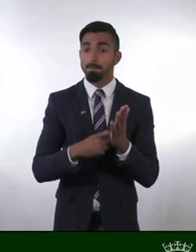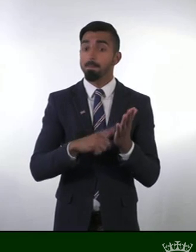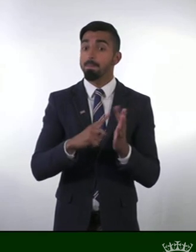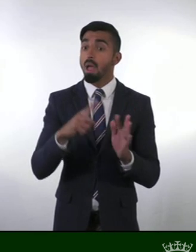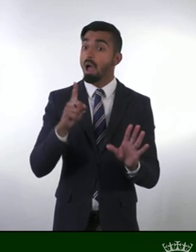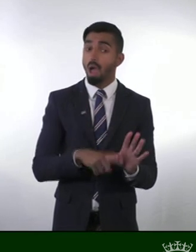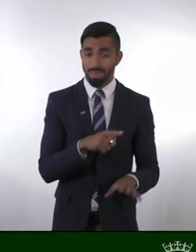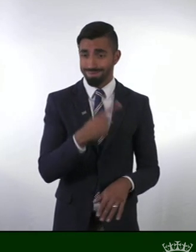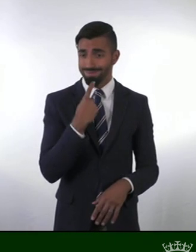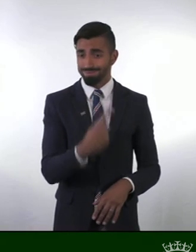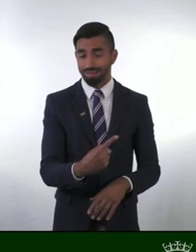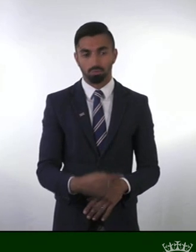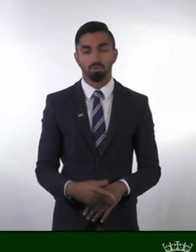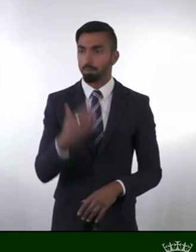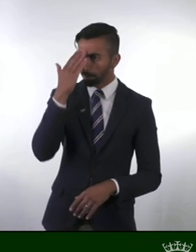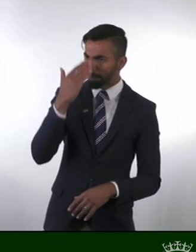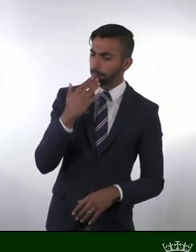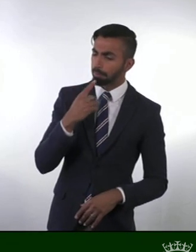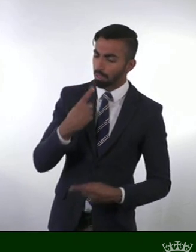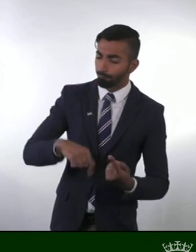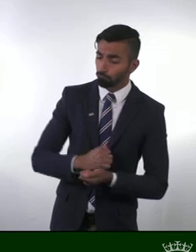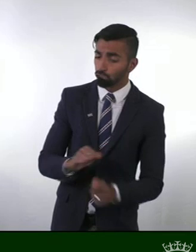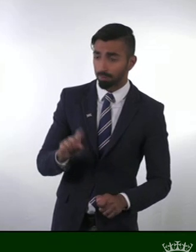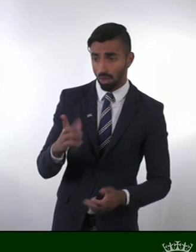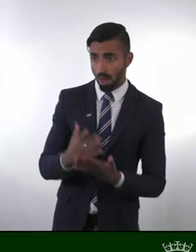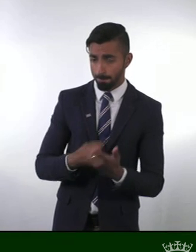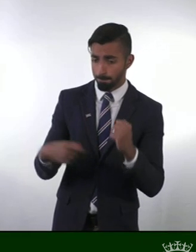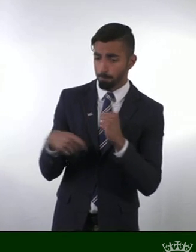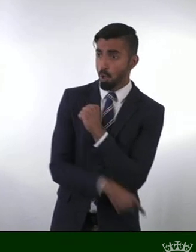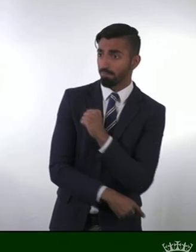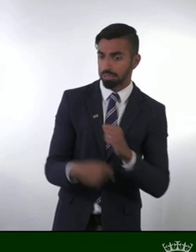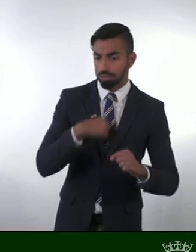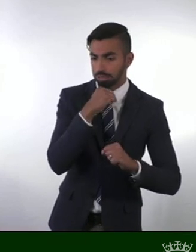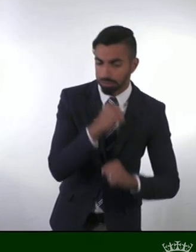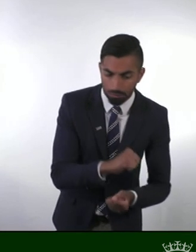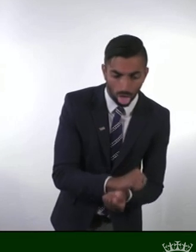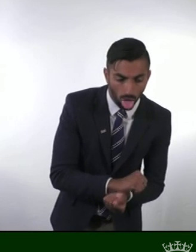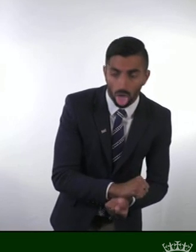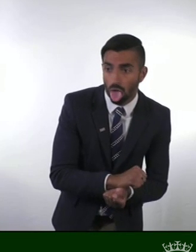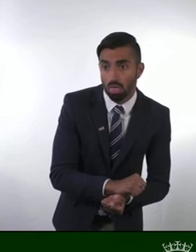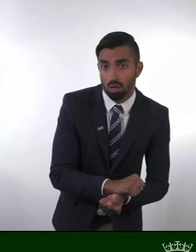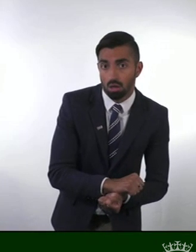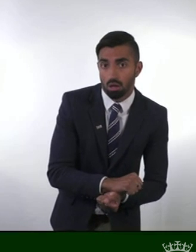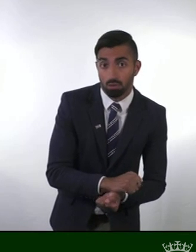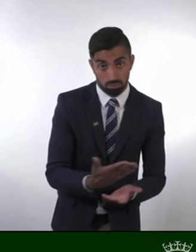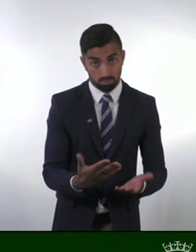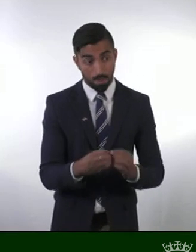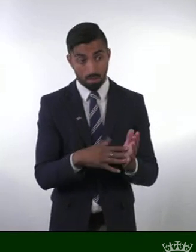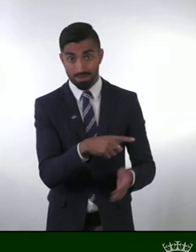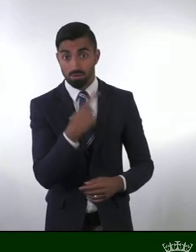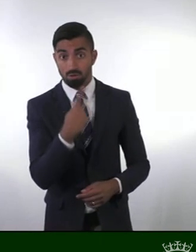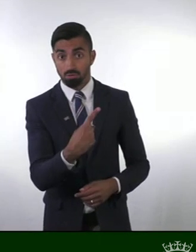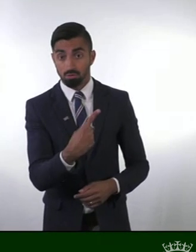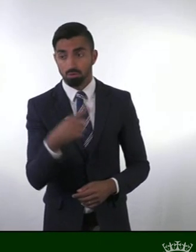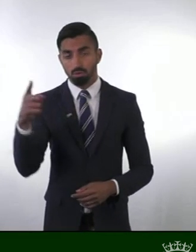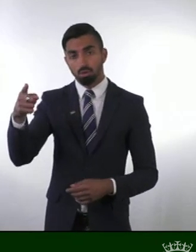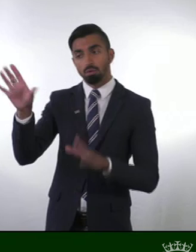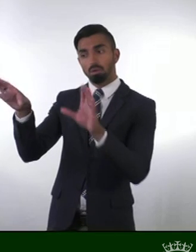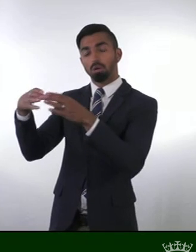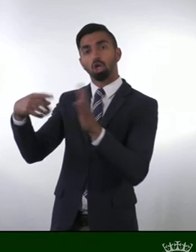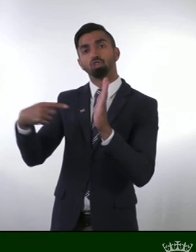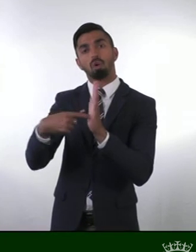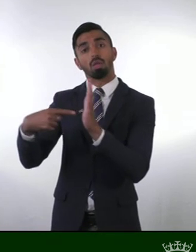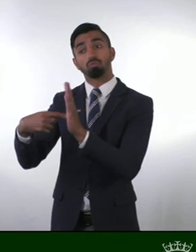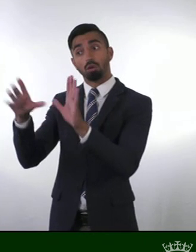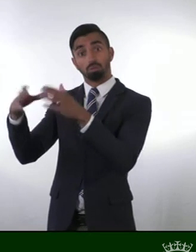Figures from the Trussell Trust show an 89% increase in emergency food parcels across the UK in April, compared with the same month last year.